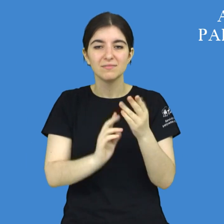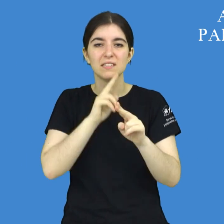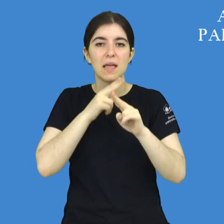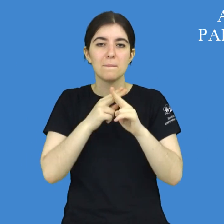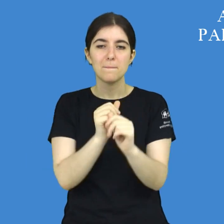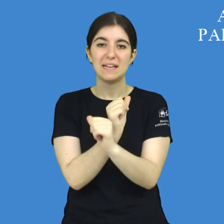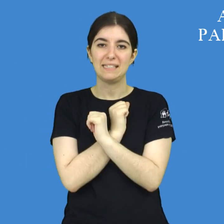nombre